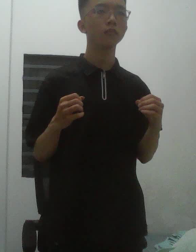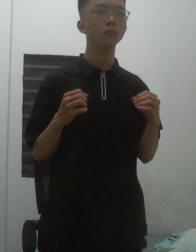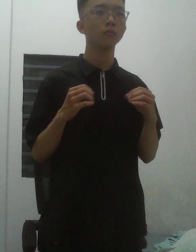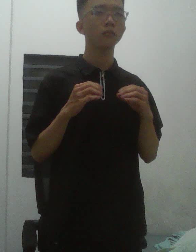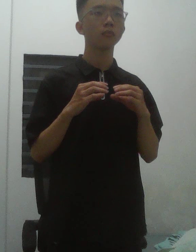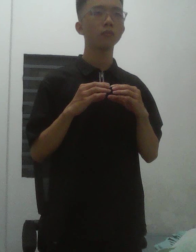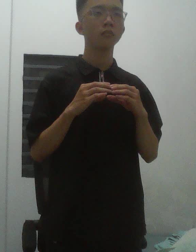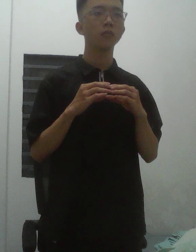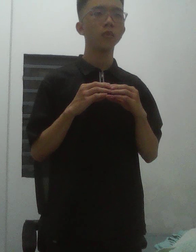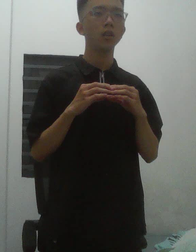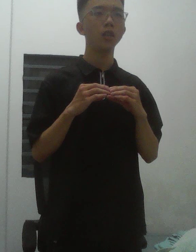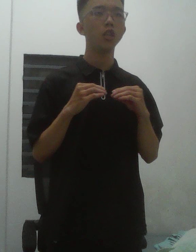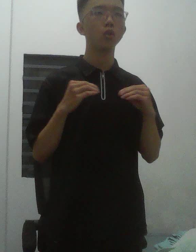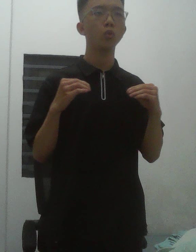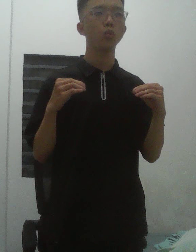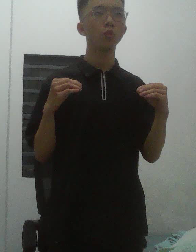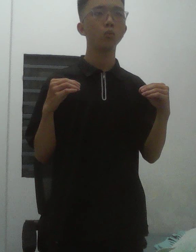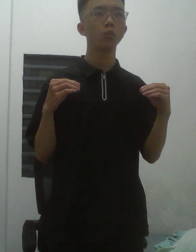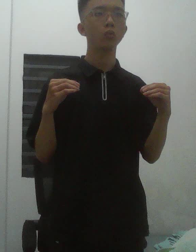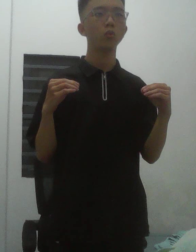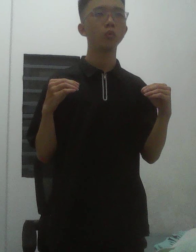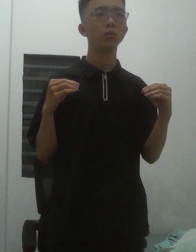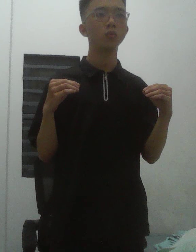nhieu